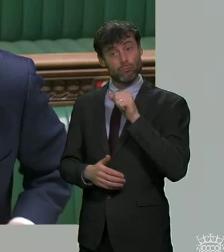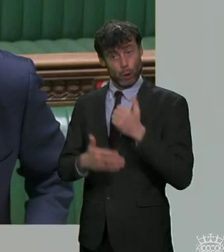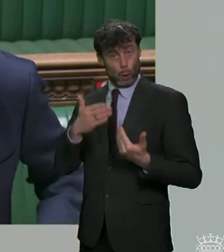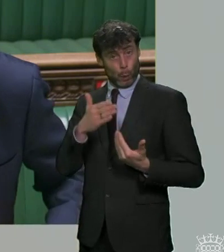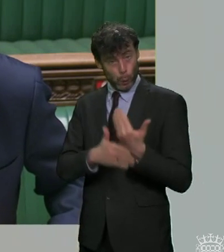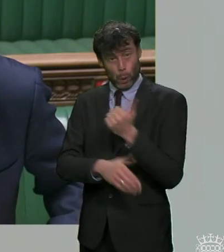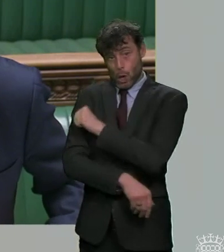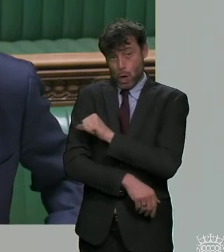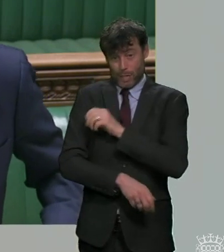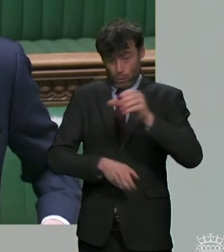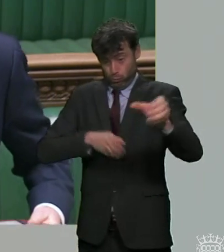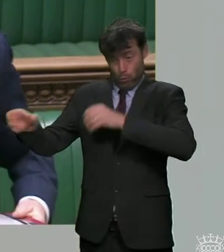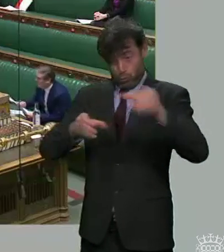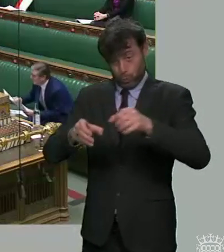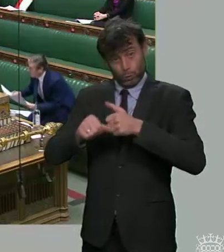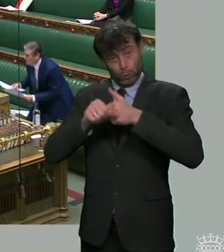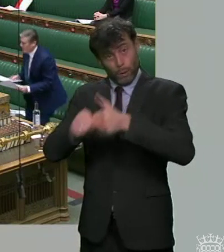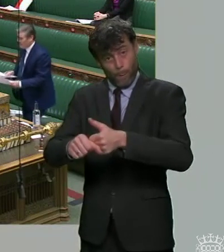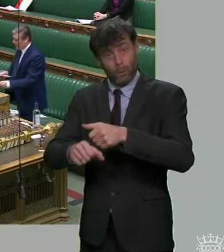That is what this Government are investing in.